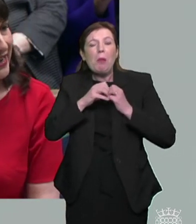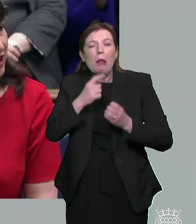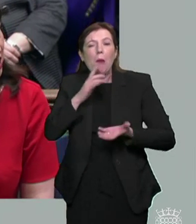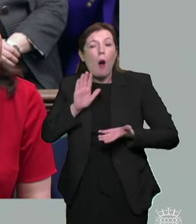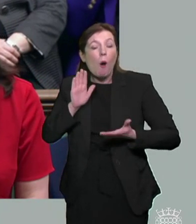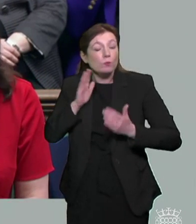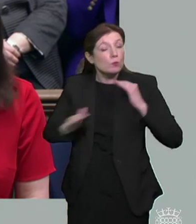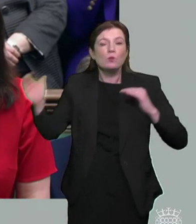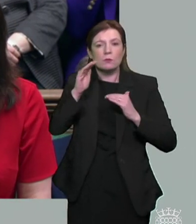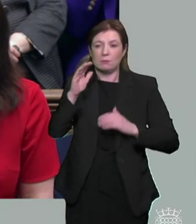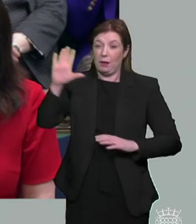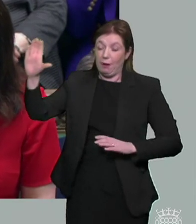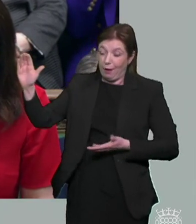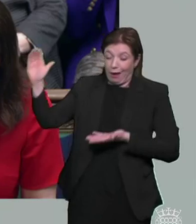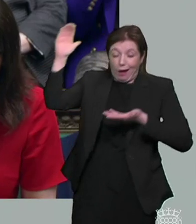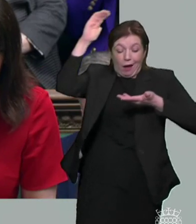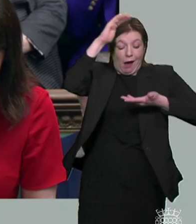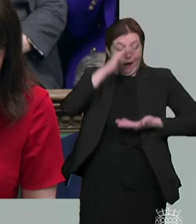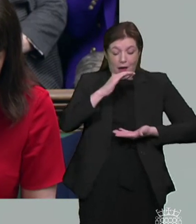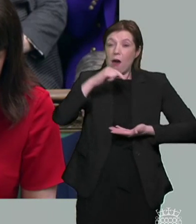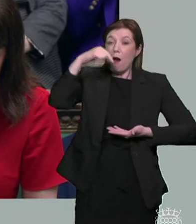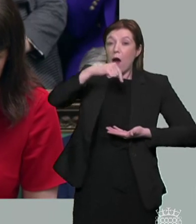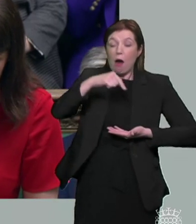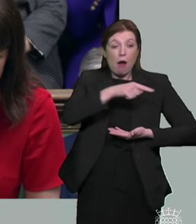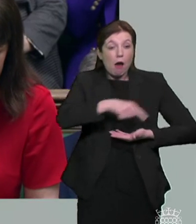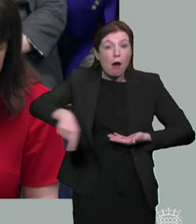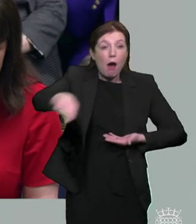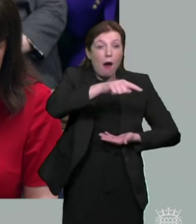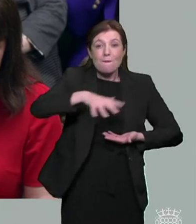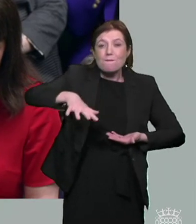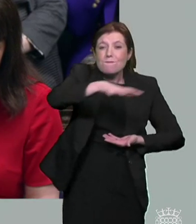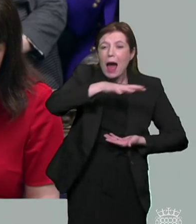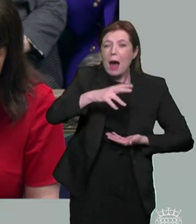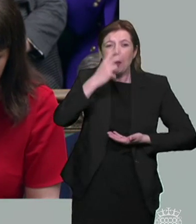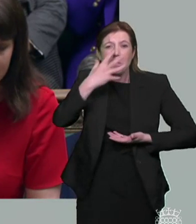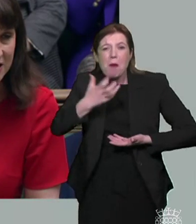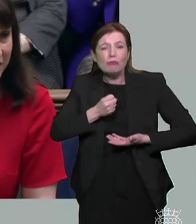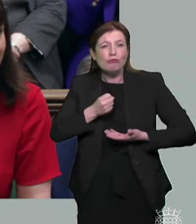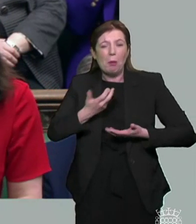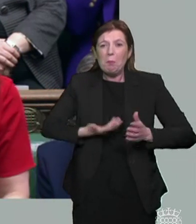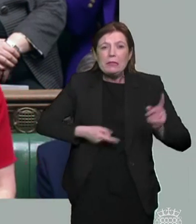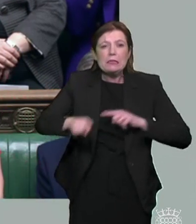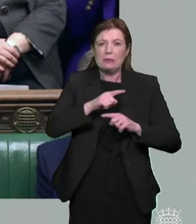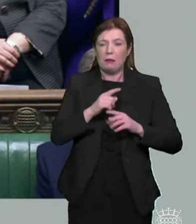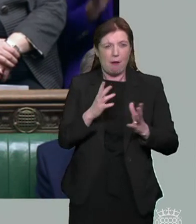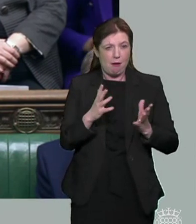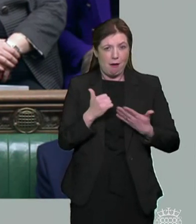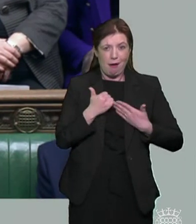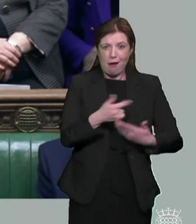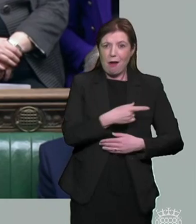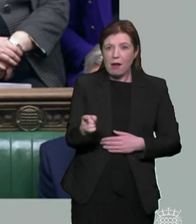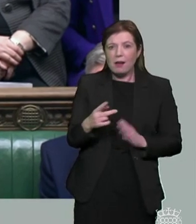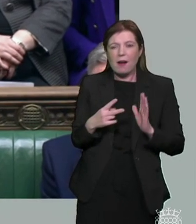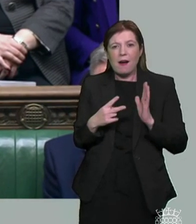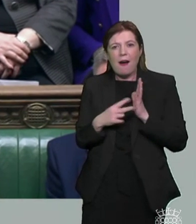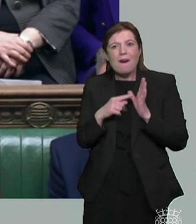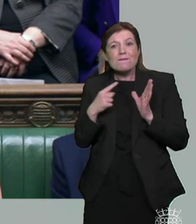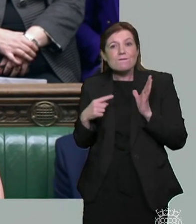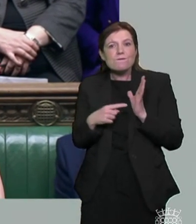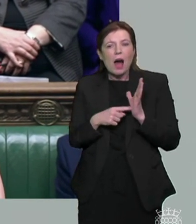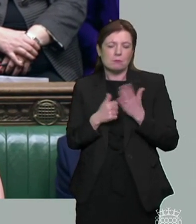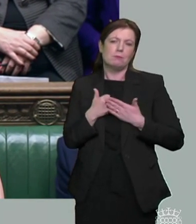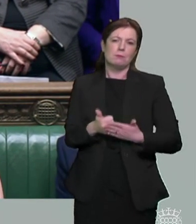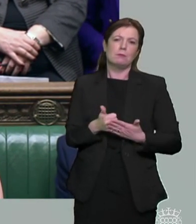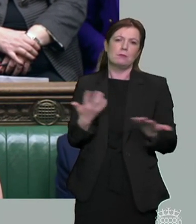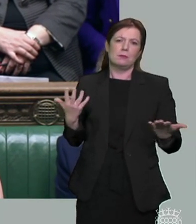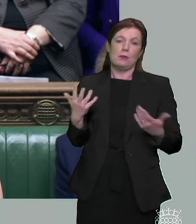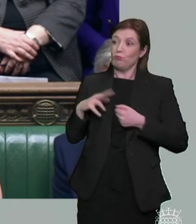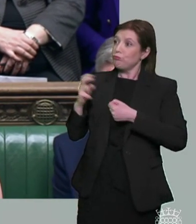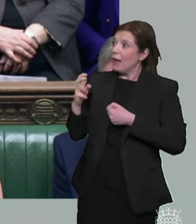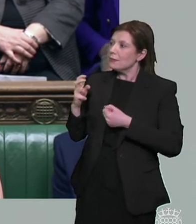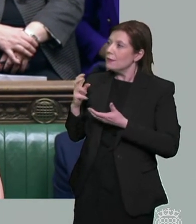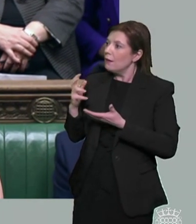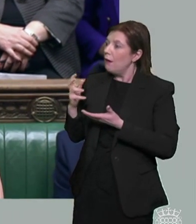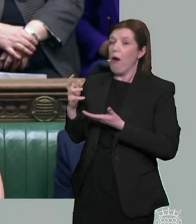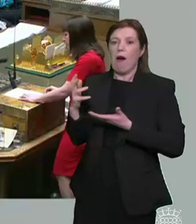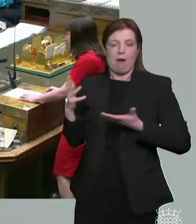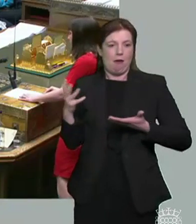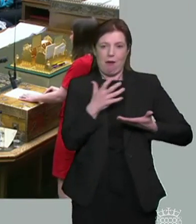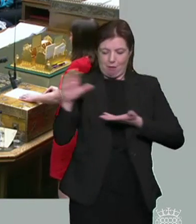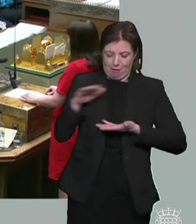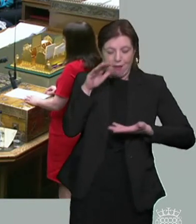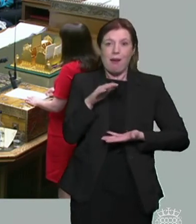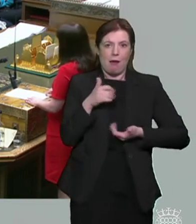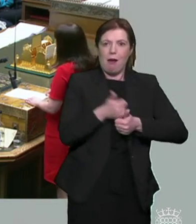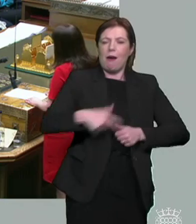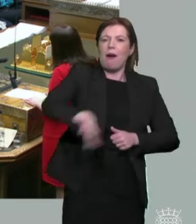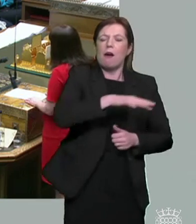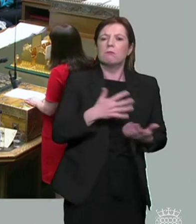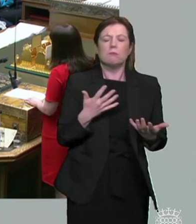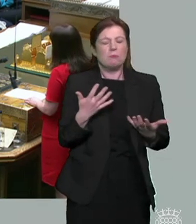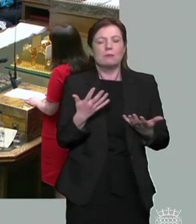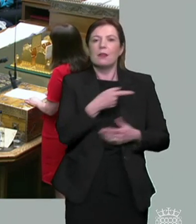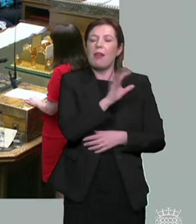That money could be used to help families, pensioners and businesses, with a cut to VAT being a real Brexit dividend that would help working families and pensioners across our country.